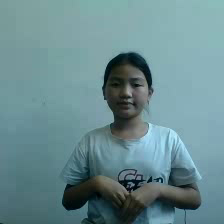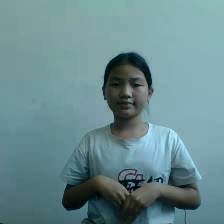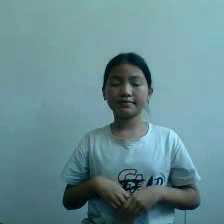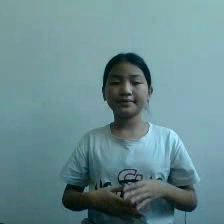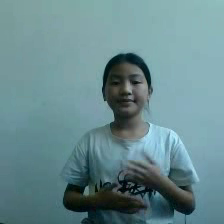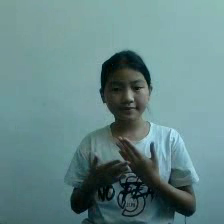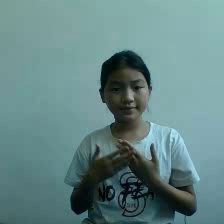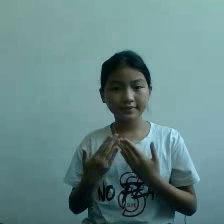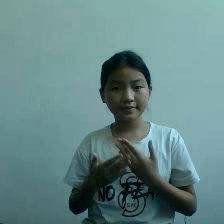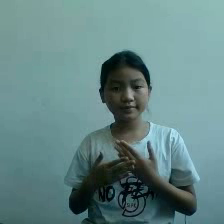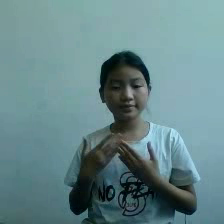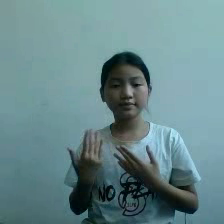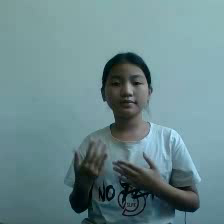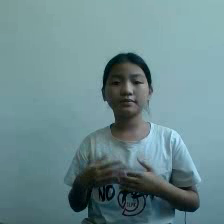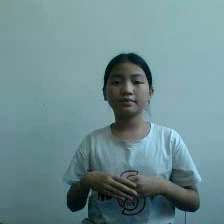Dễ